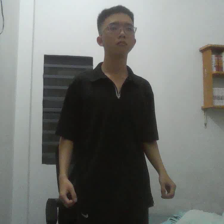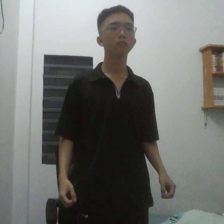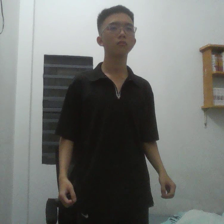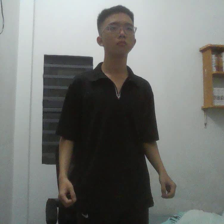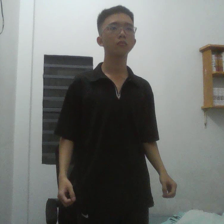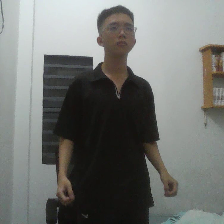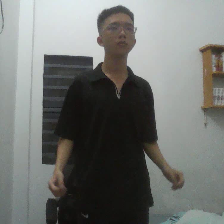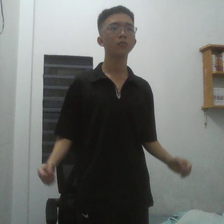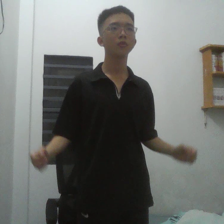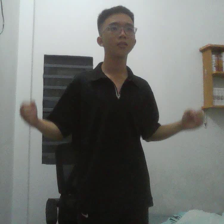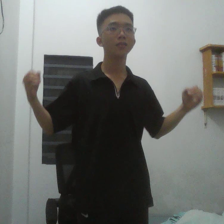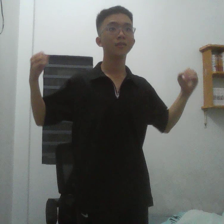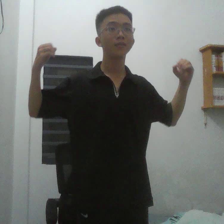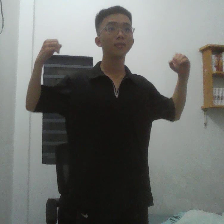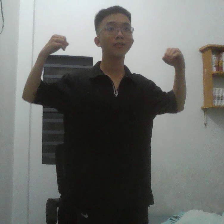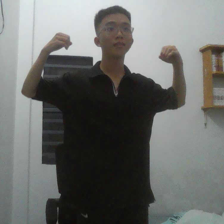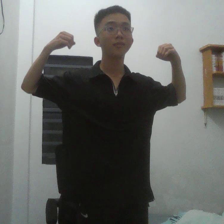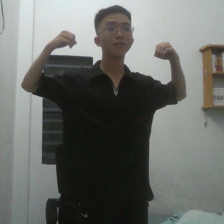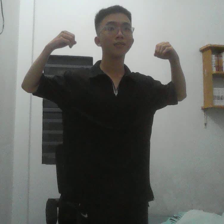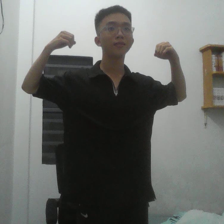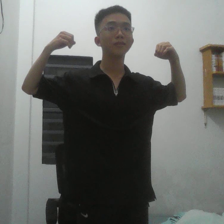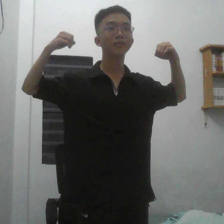minh khoe